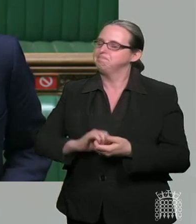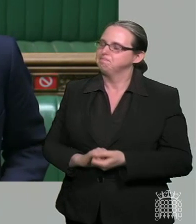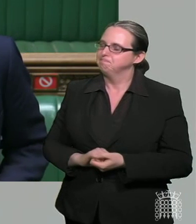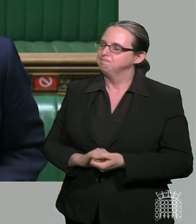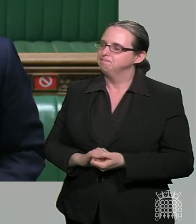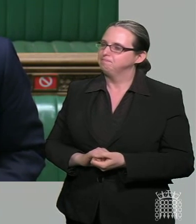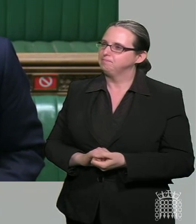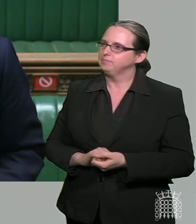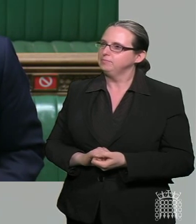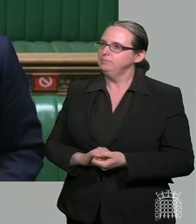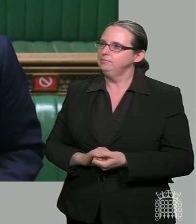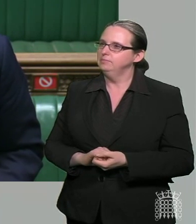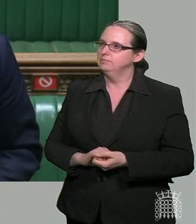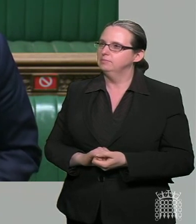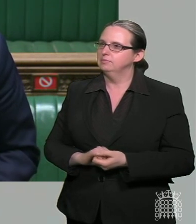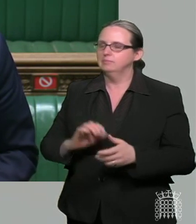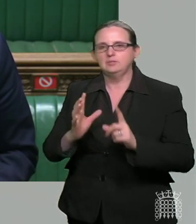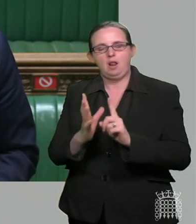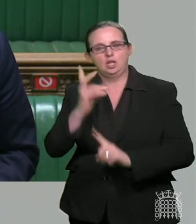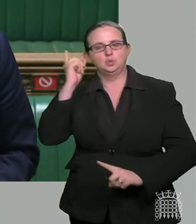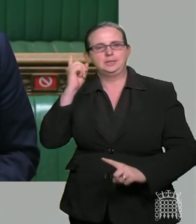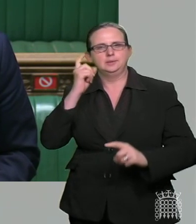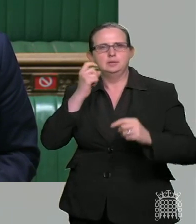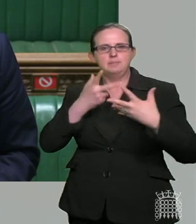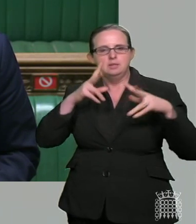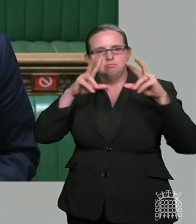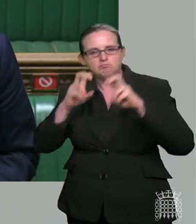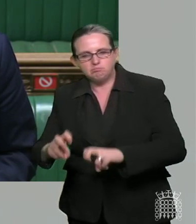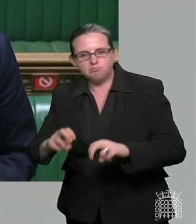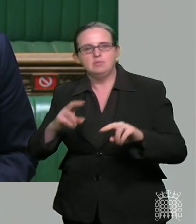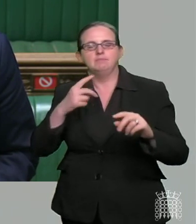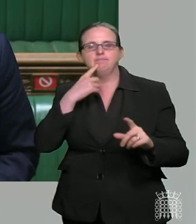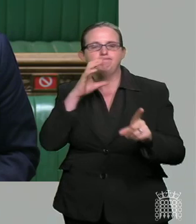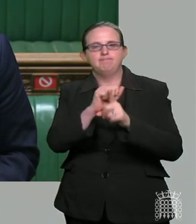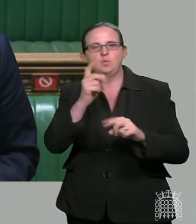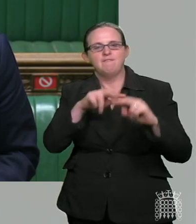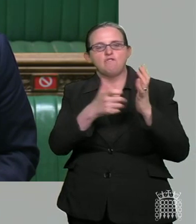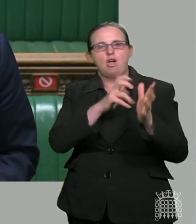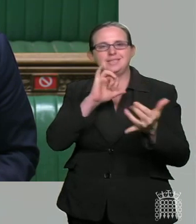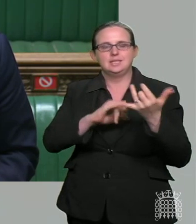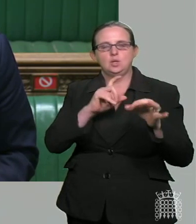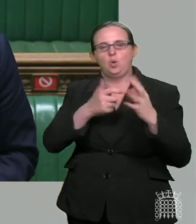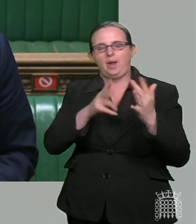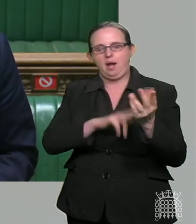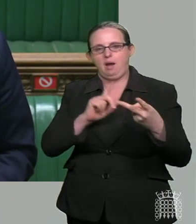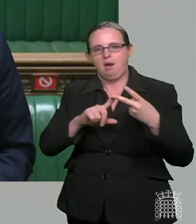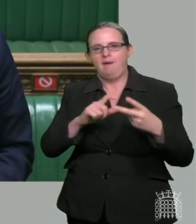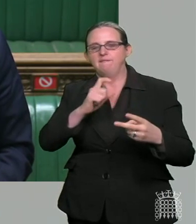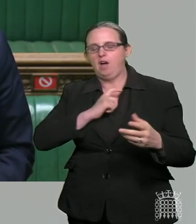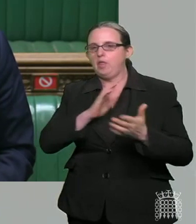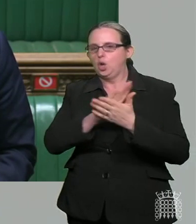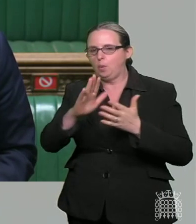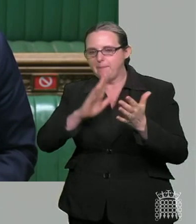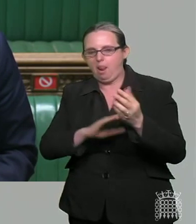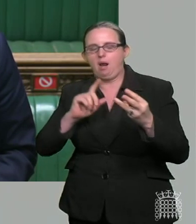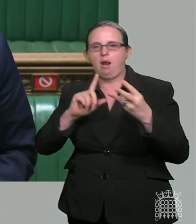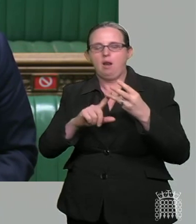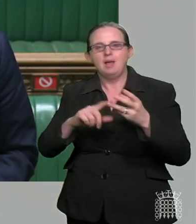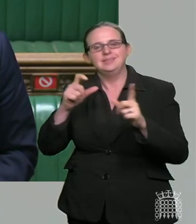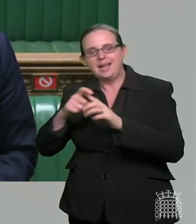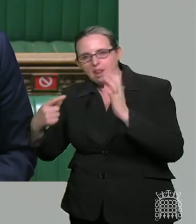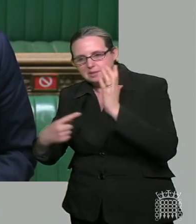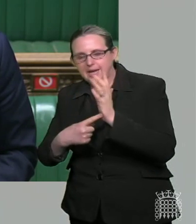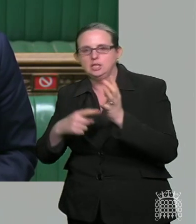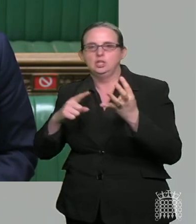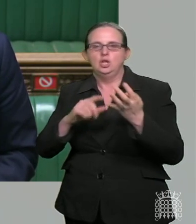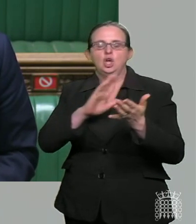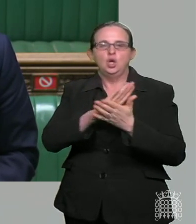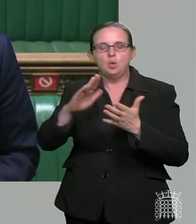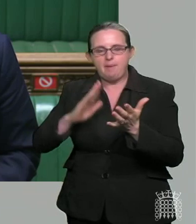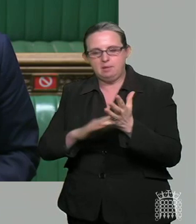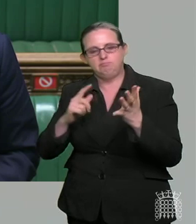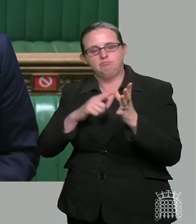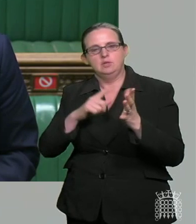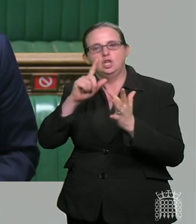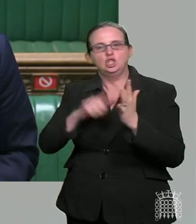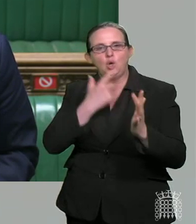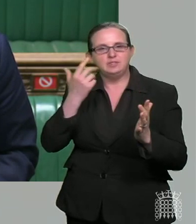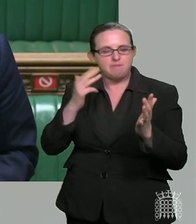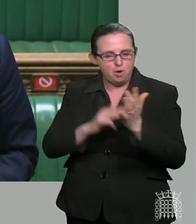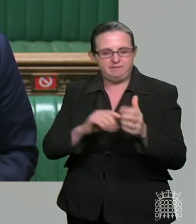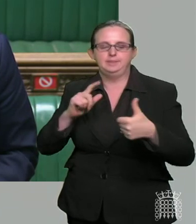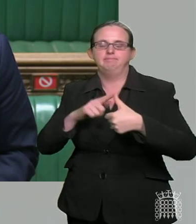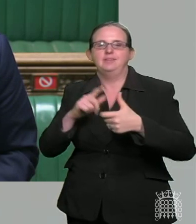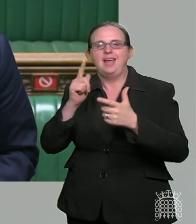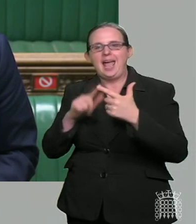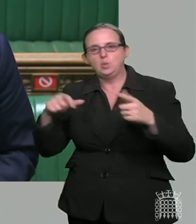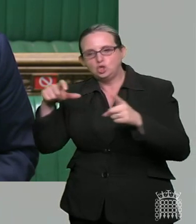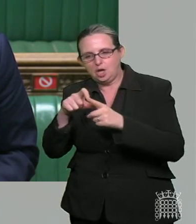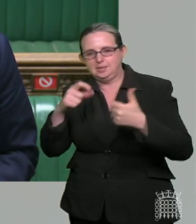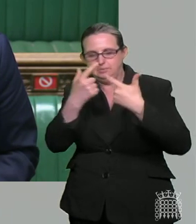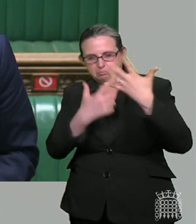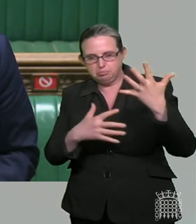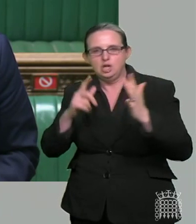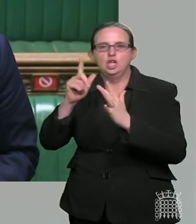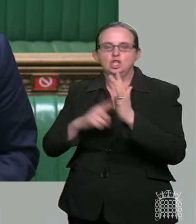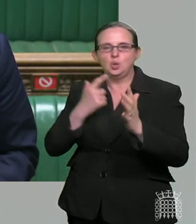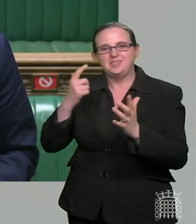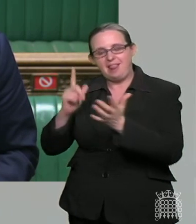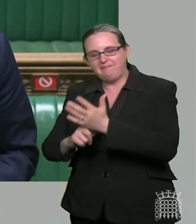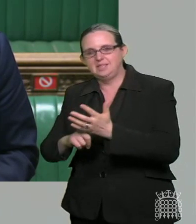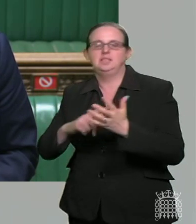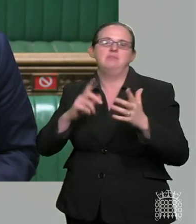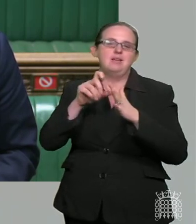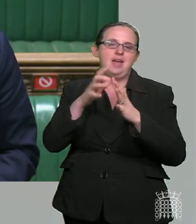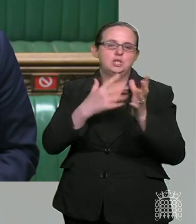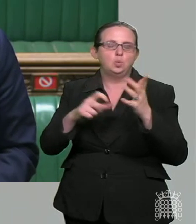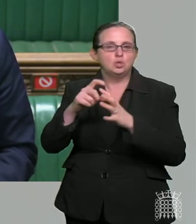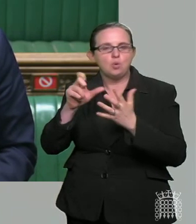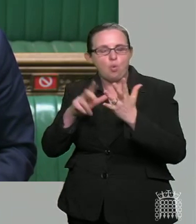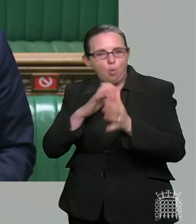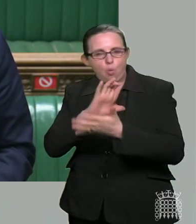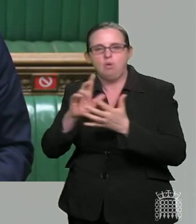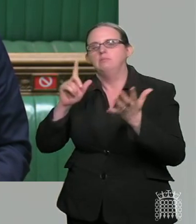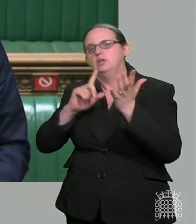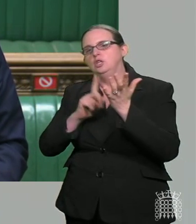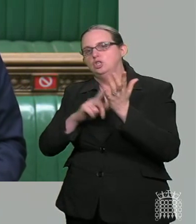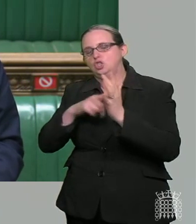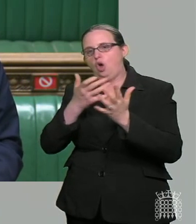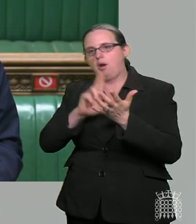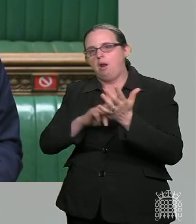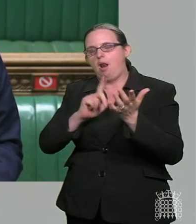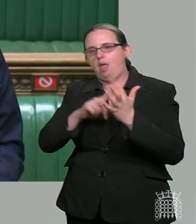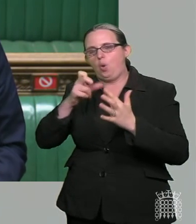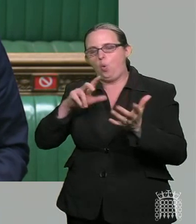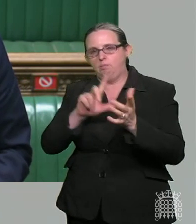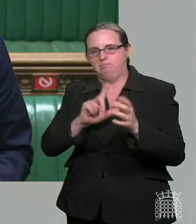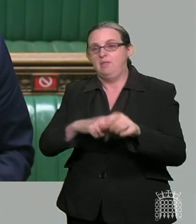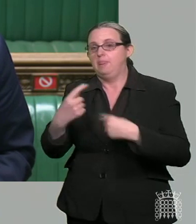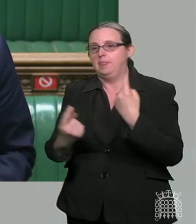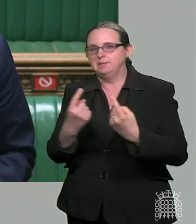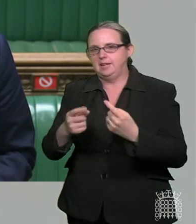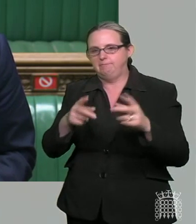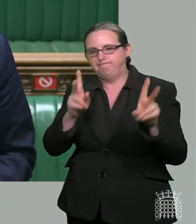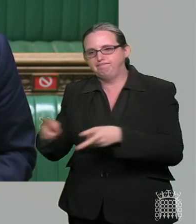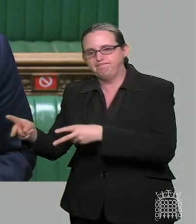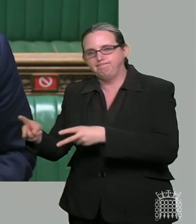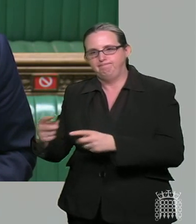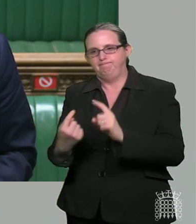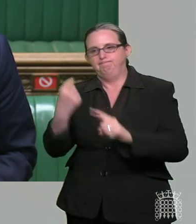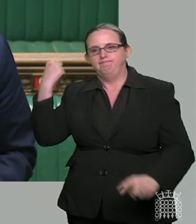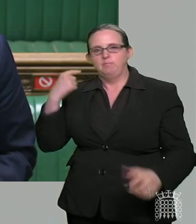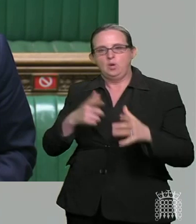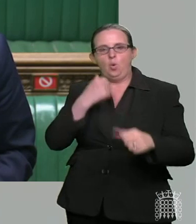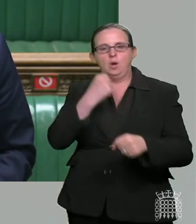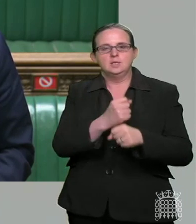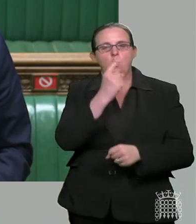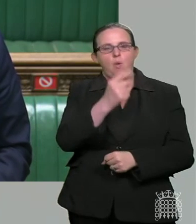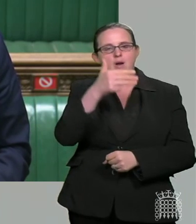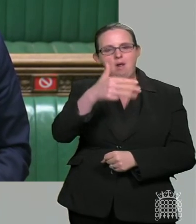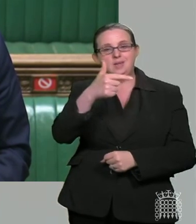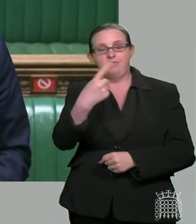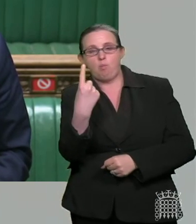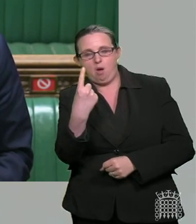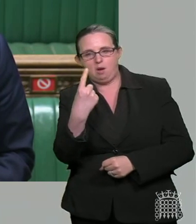Last week, an inquest found Francis Quinn, Father Hugh Mullan, Noel Phillips, Joan Connolly, Daniel Teggart, Joseph Murphy, Edward Doherty, John Laverty, Joseph Corr and John McKerr, who were killed in Ballymurphy in August 1971, entirely innocent.